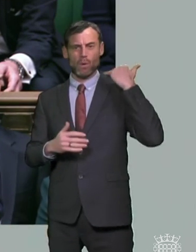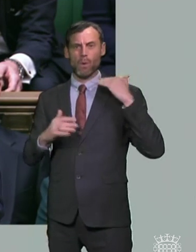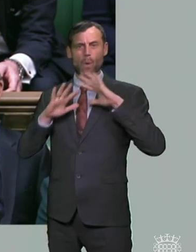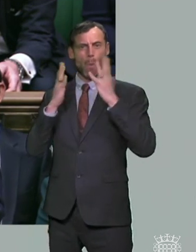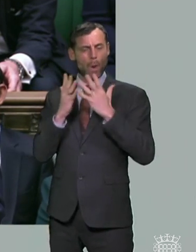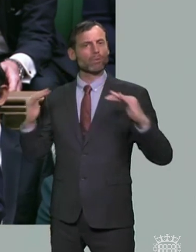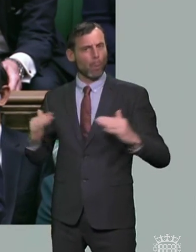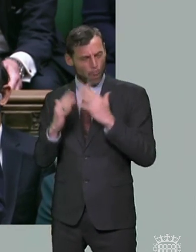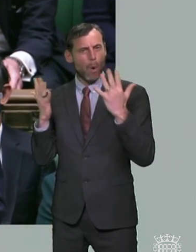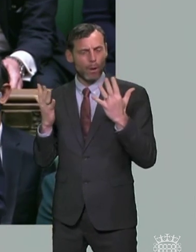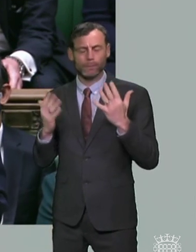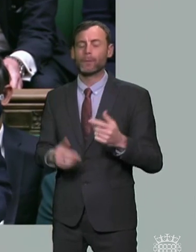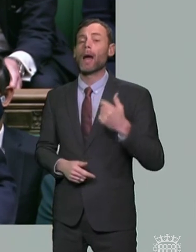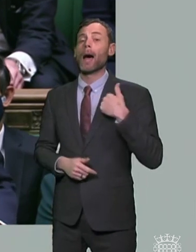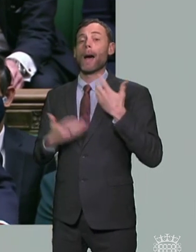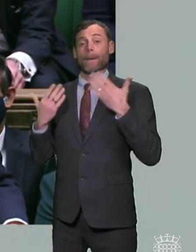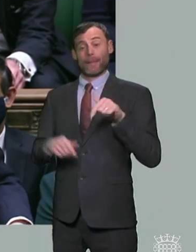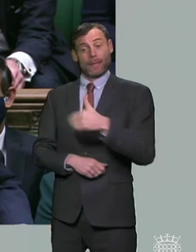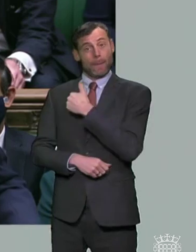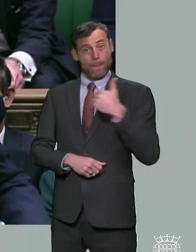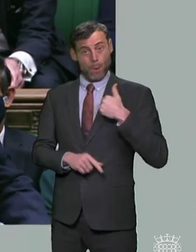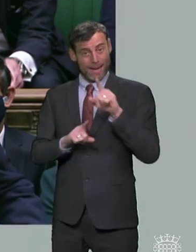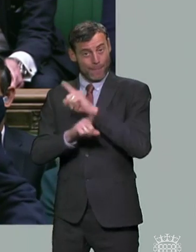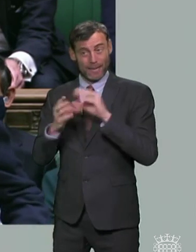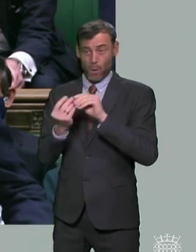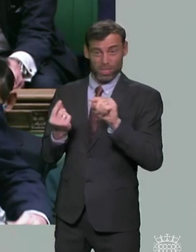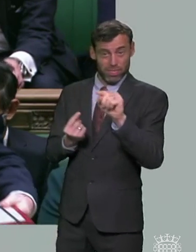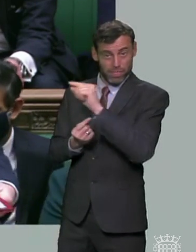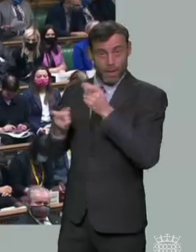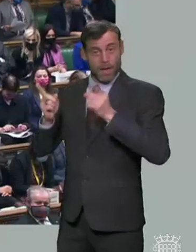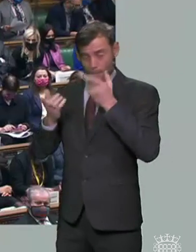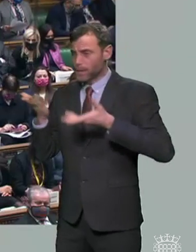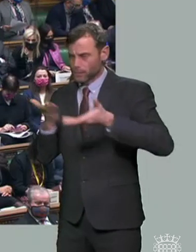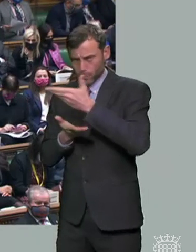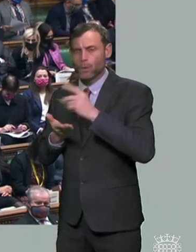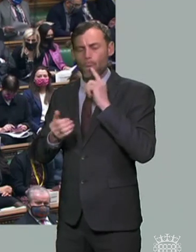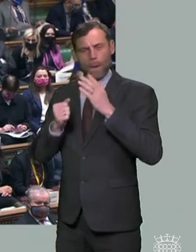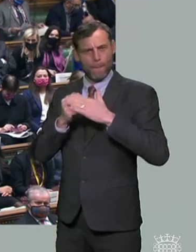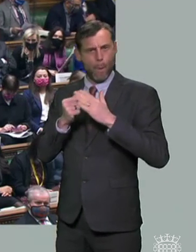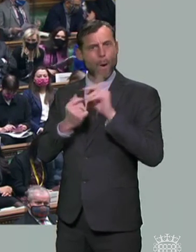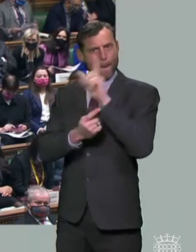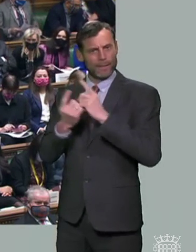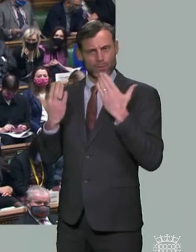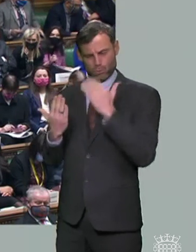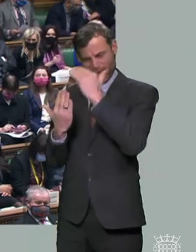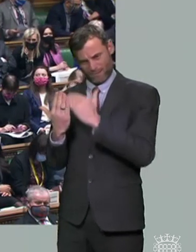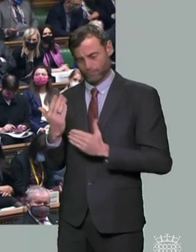In addition to my duties in this House, I shall have further such meetings later today.